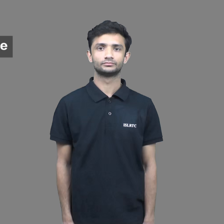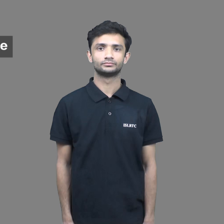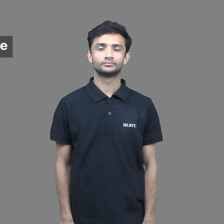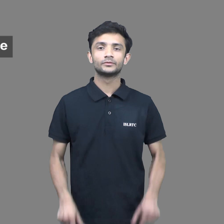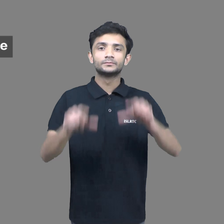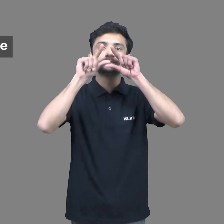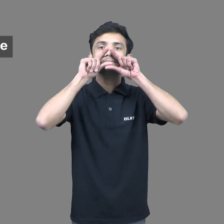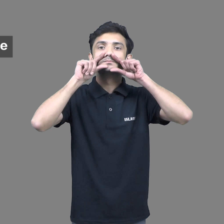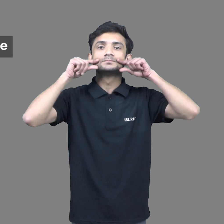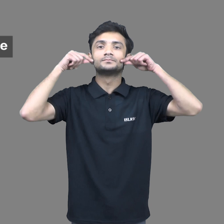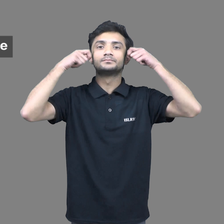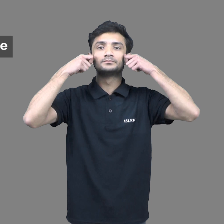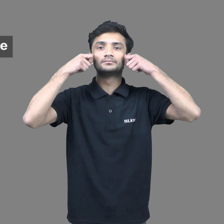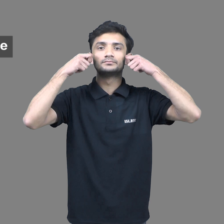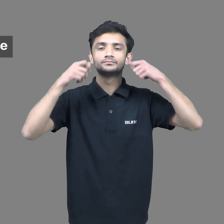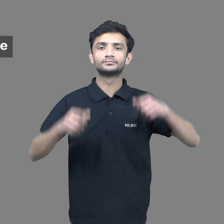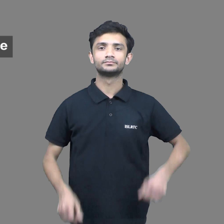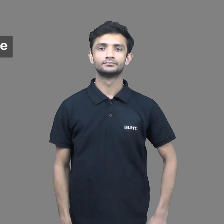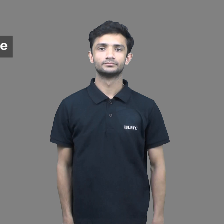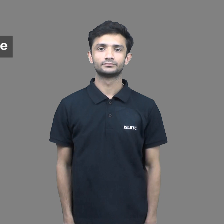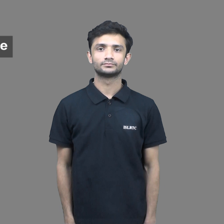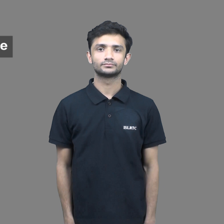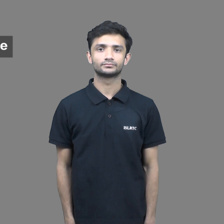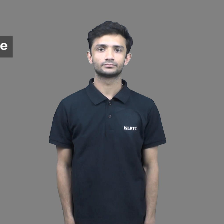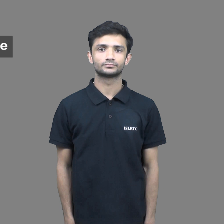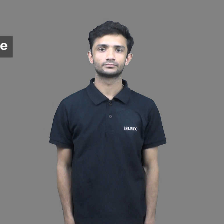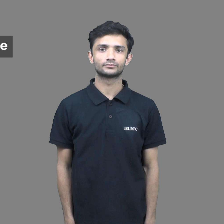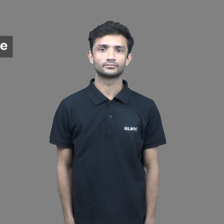Mustache